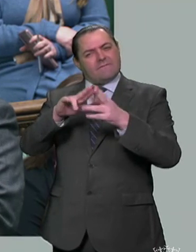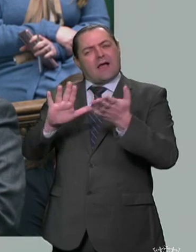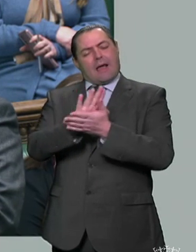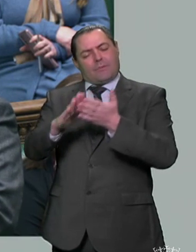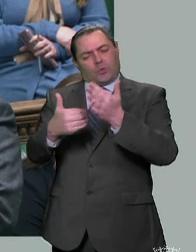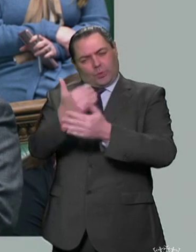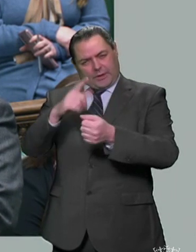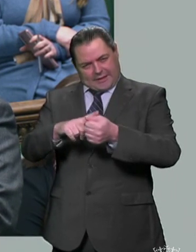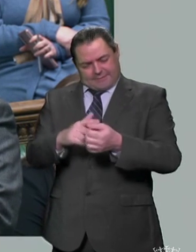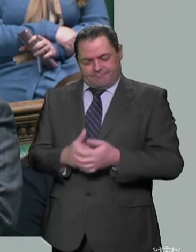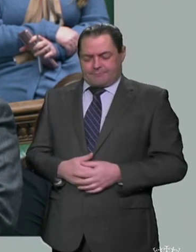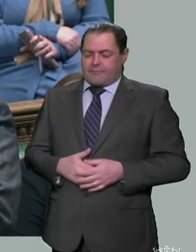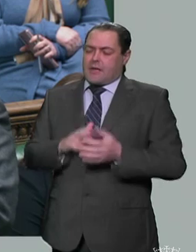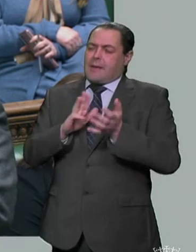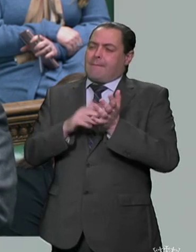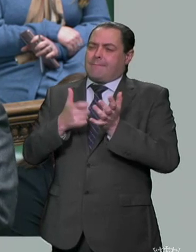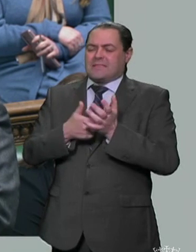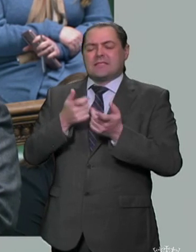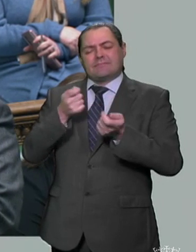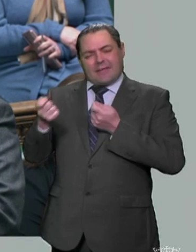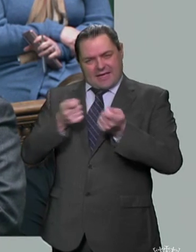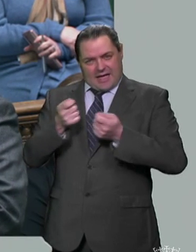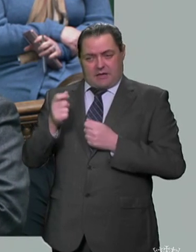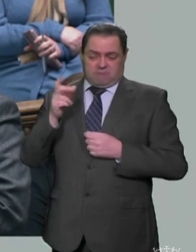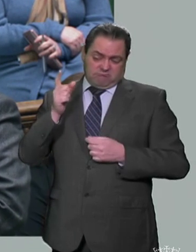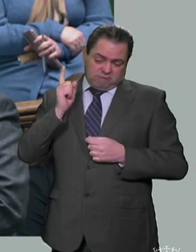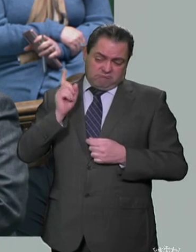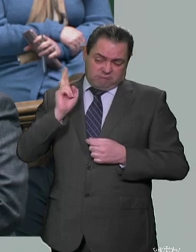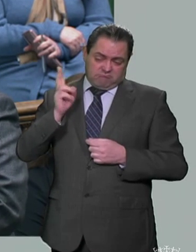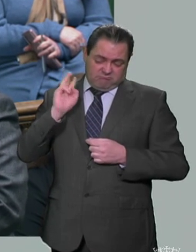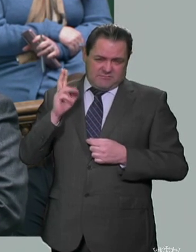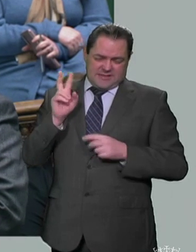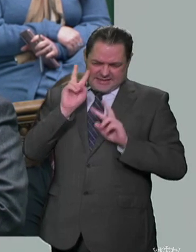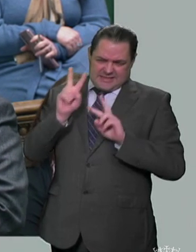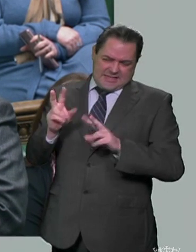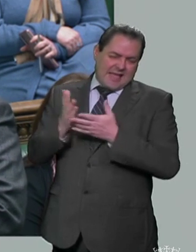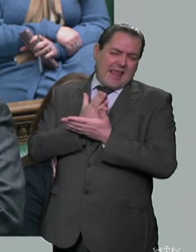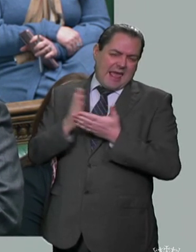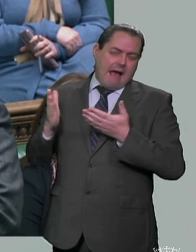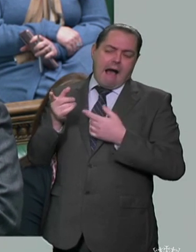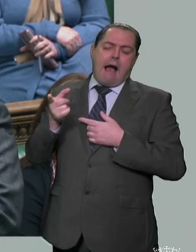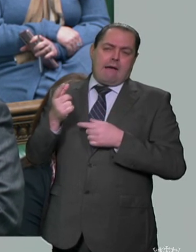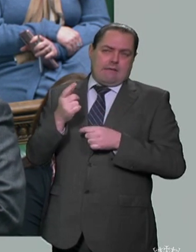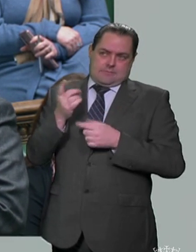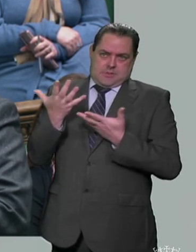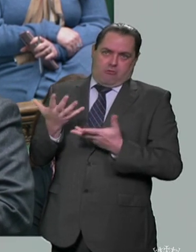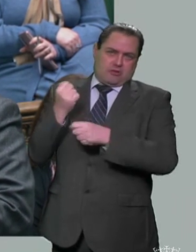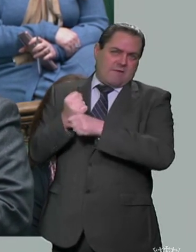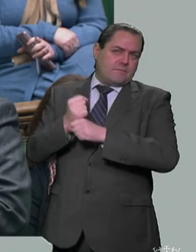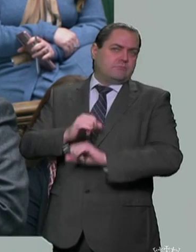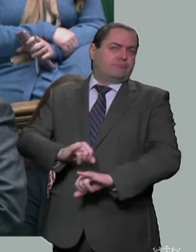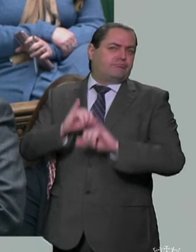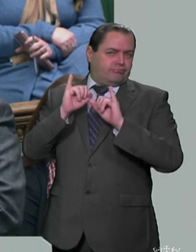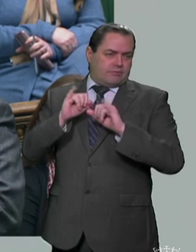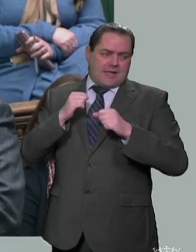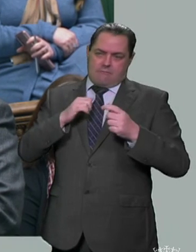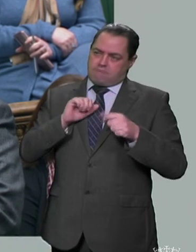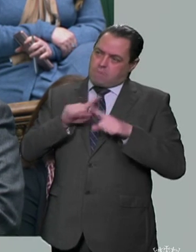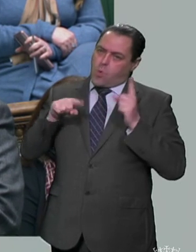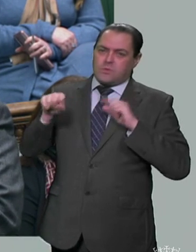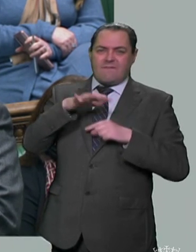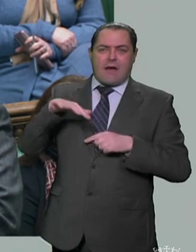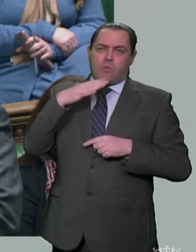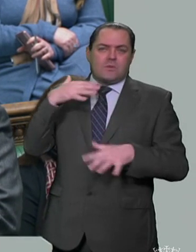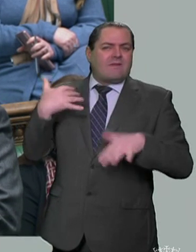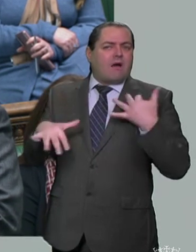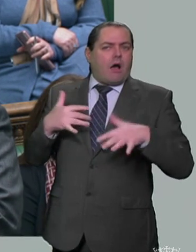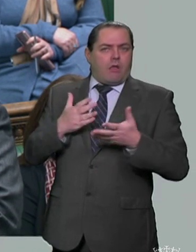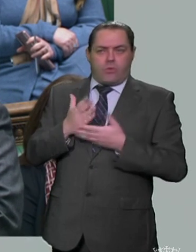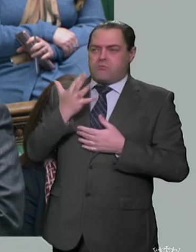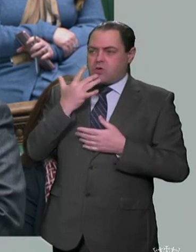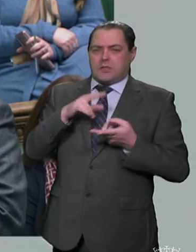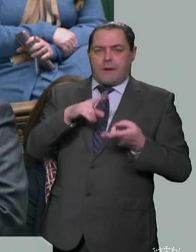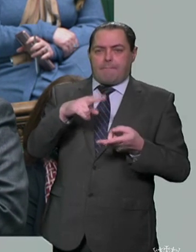Over the last few weeks, serious warnings have grown over the Tory cost of living crisis, which will hit the majority of families over the coming months.